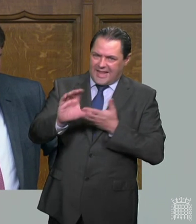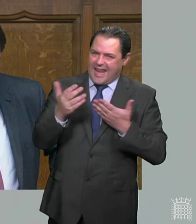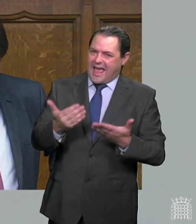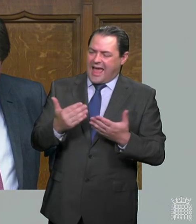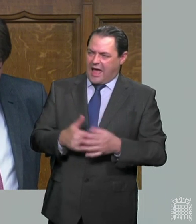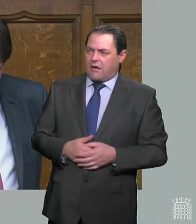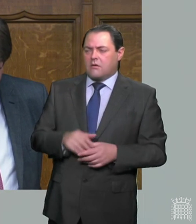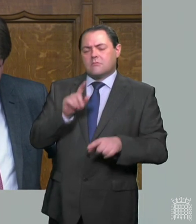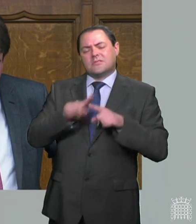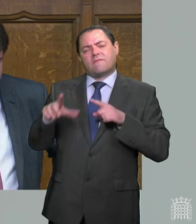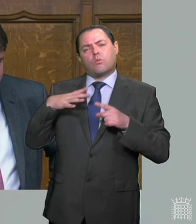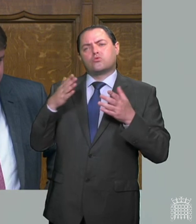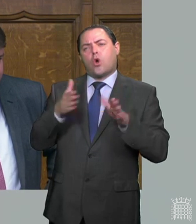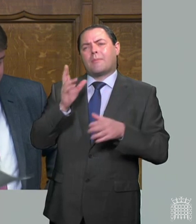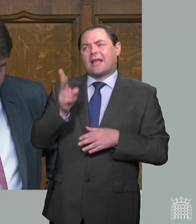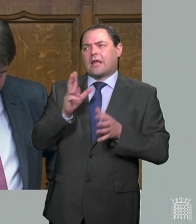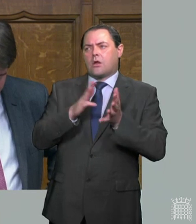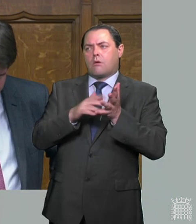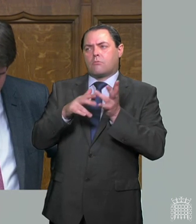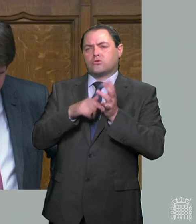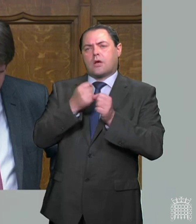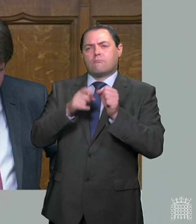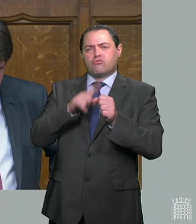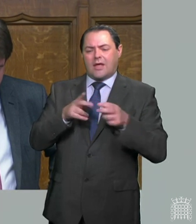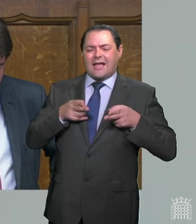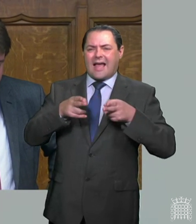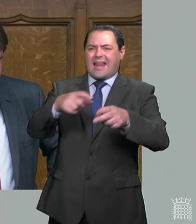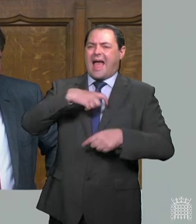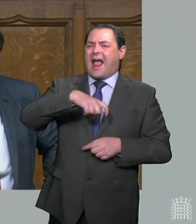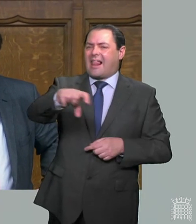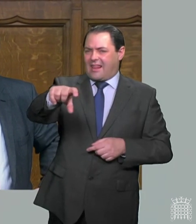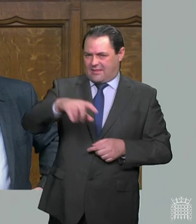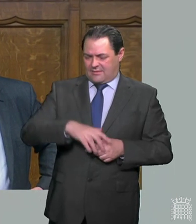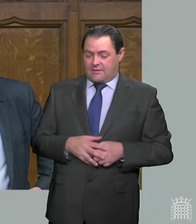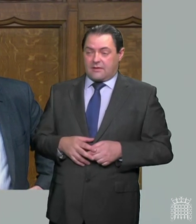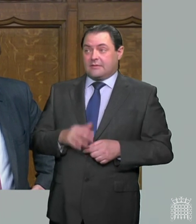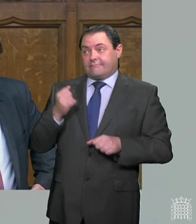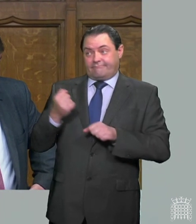Specifically, we would like to reopen the Montgomery canal—that is our levelling-up bid.